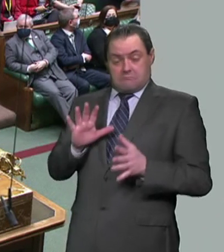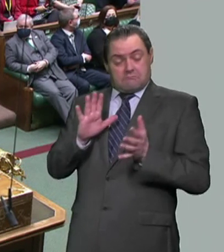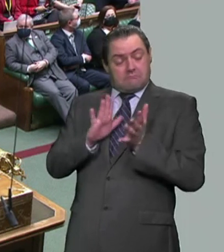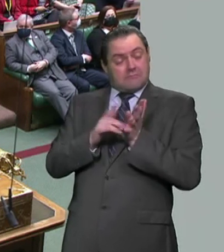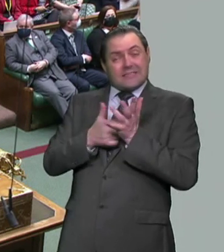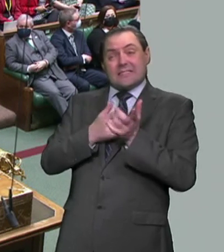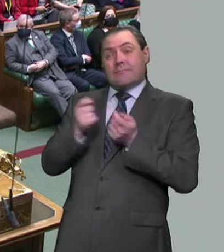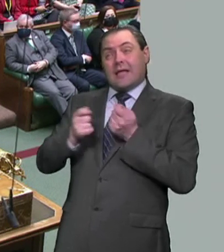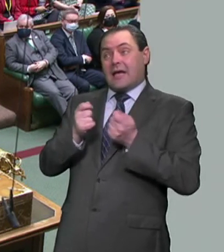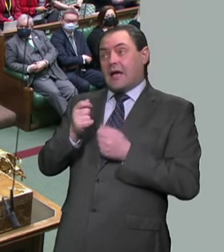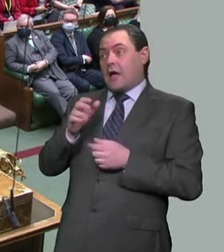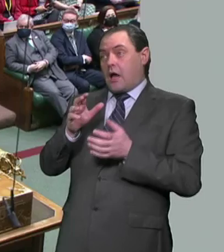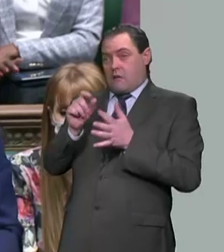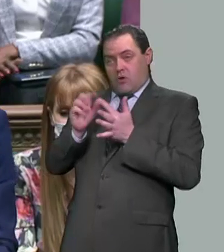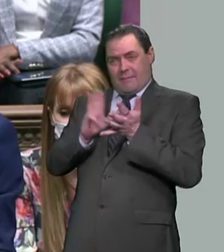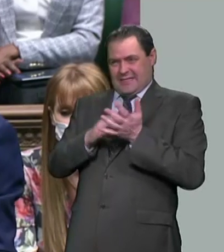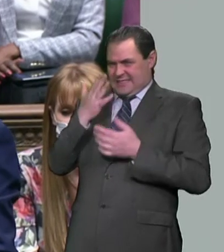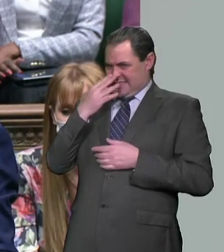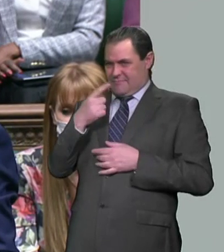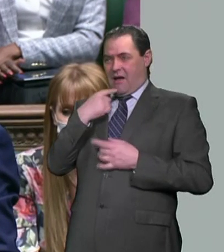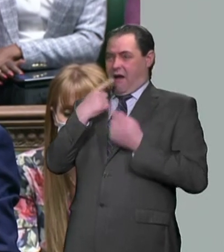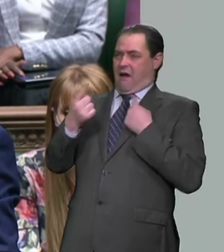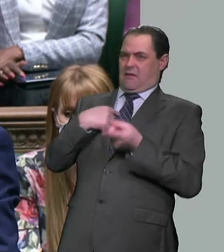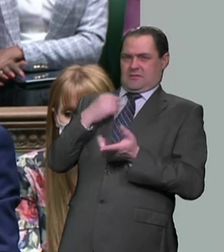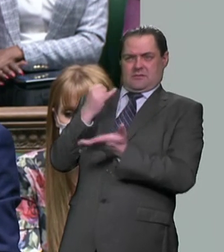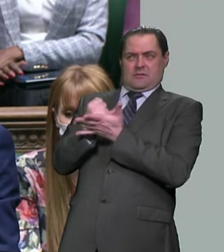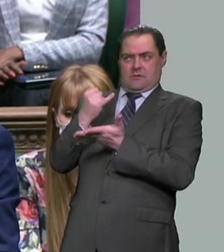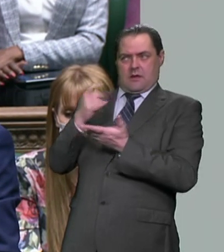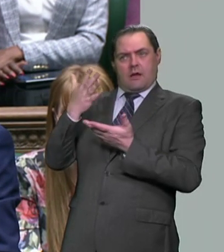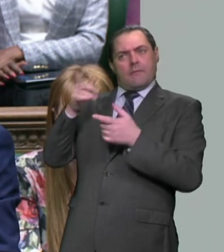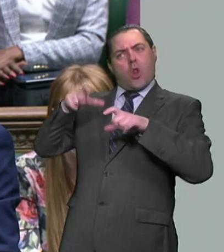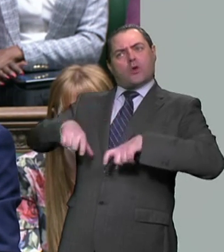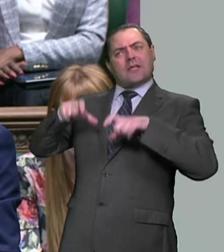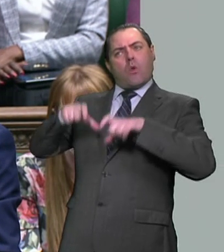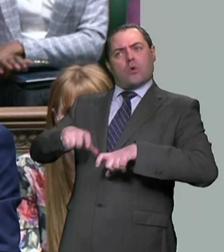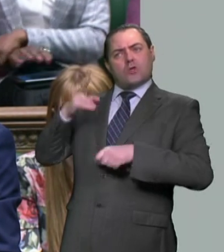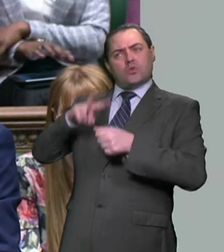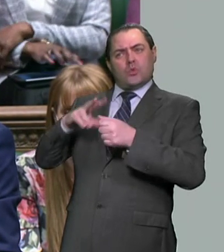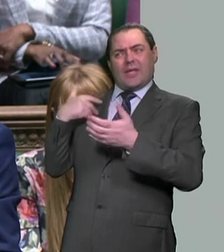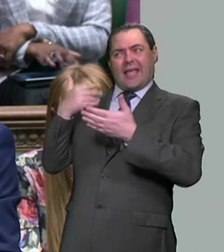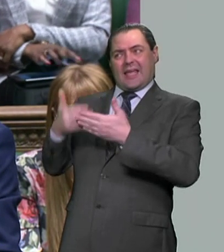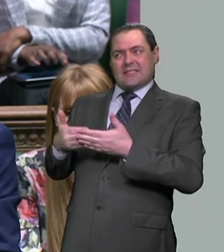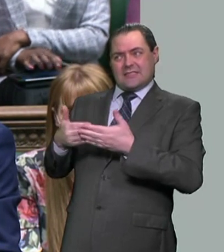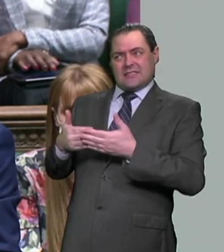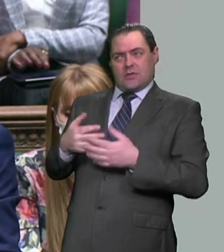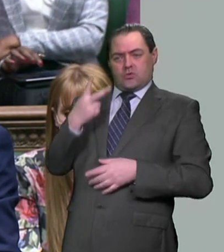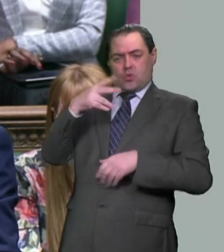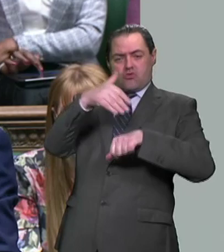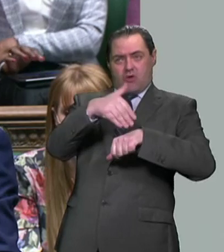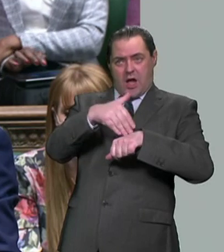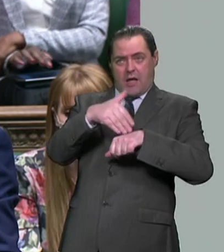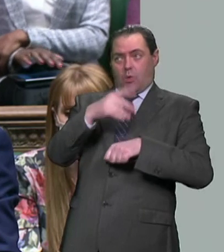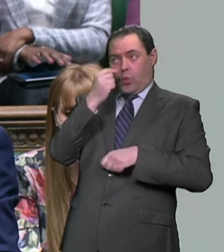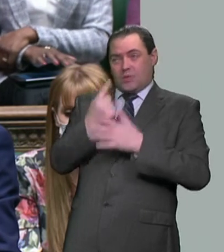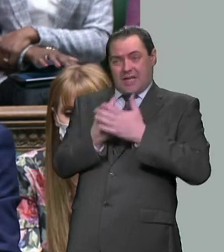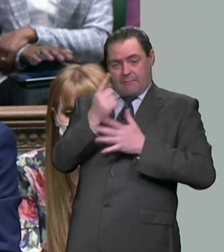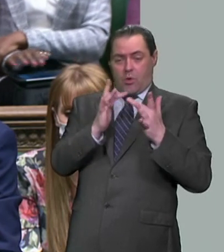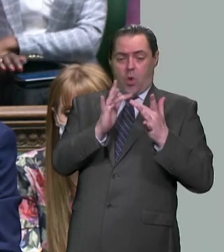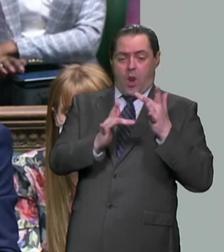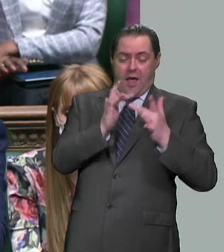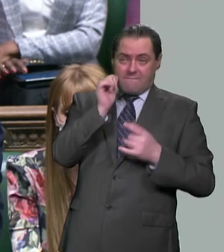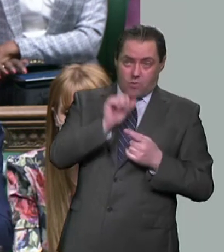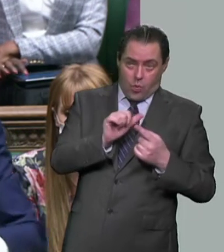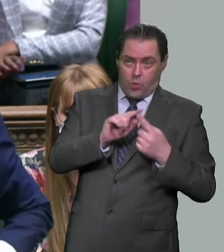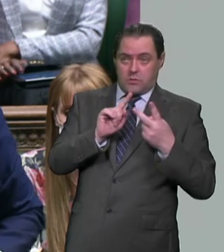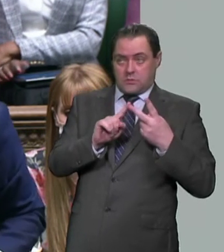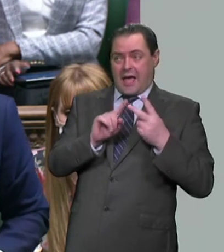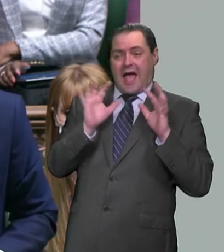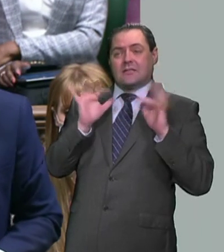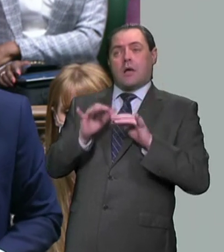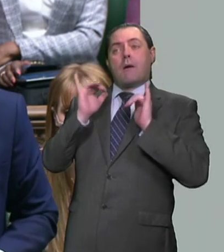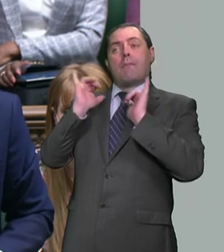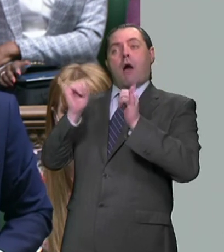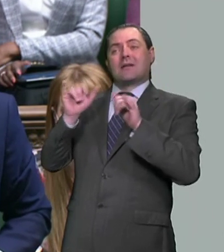The Prime Minister’s answer has a big hole in it. We have had lockdowns for the past two years; two crimes that people could commit were online fraud and throwing parties.